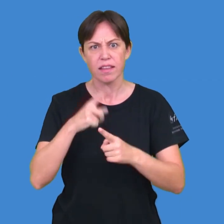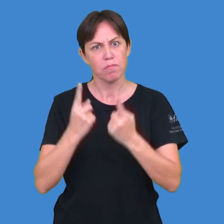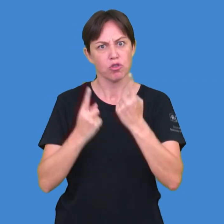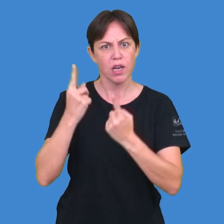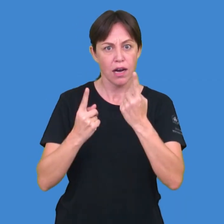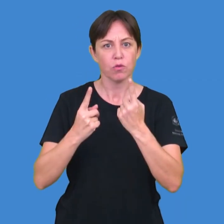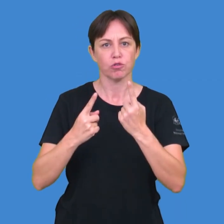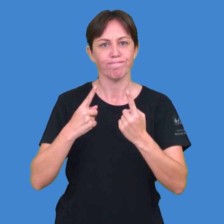alguno